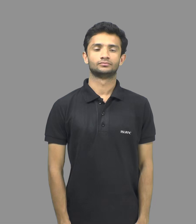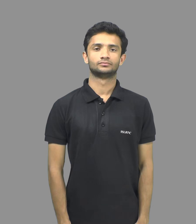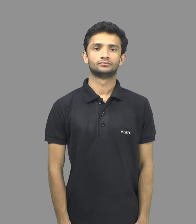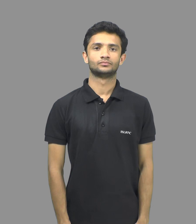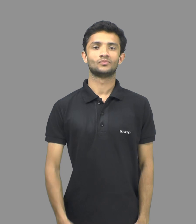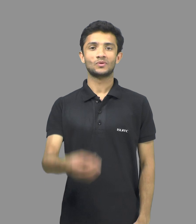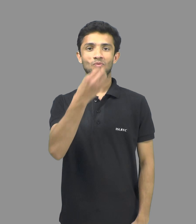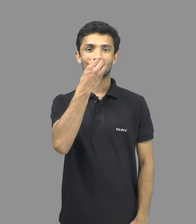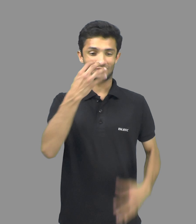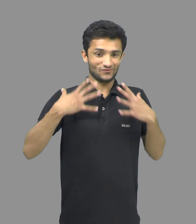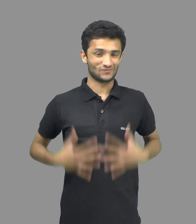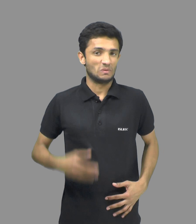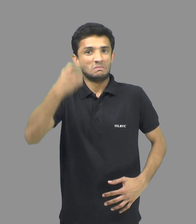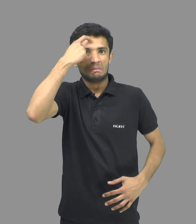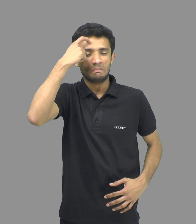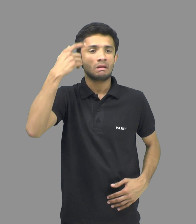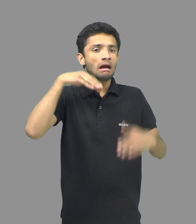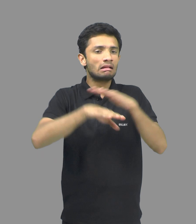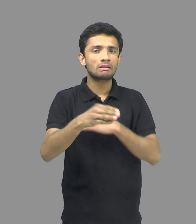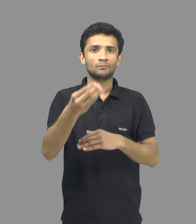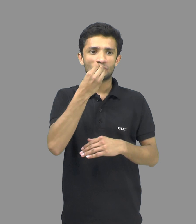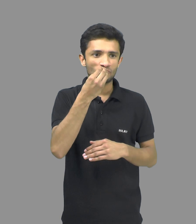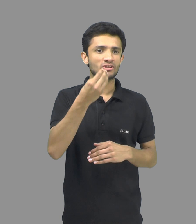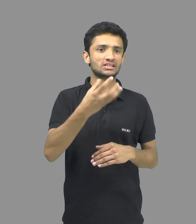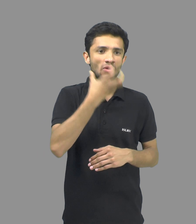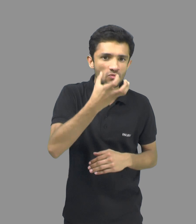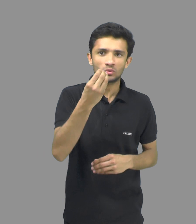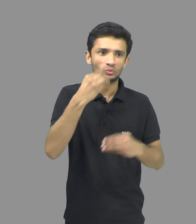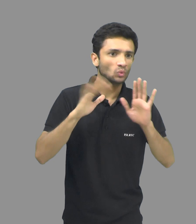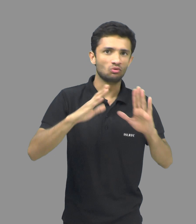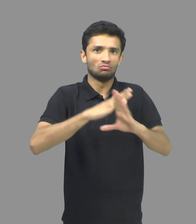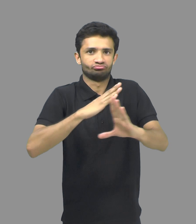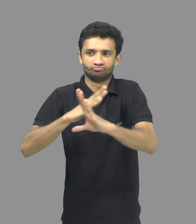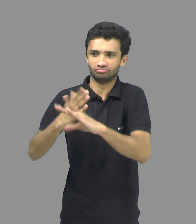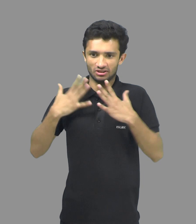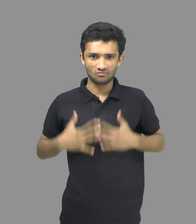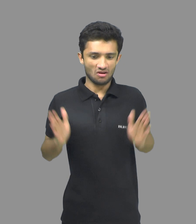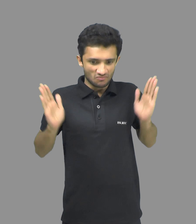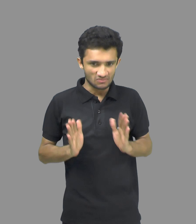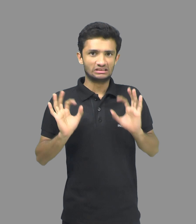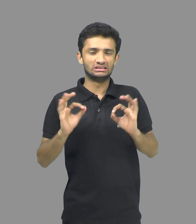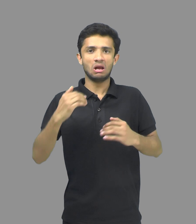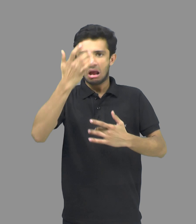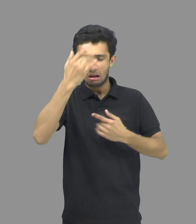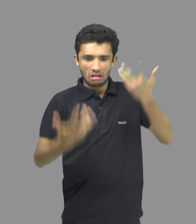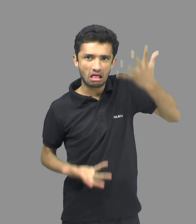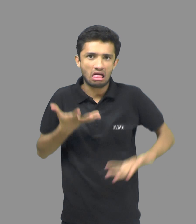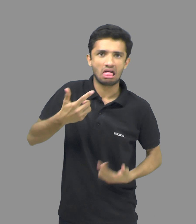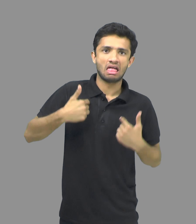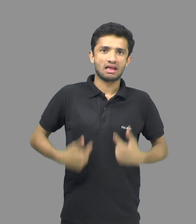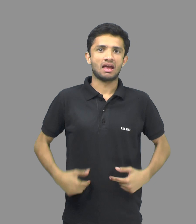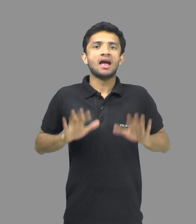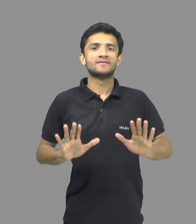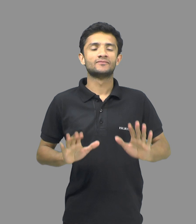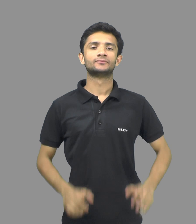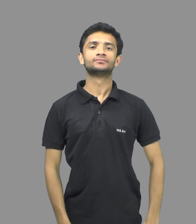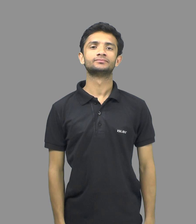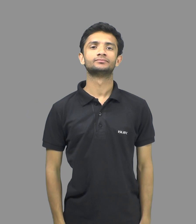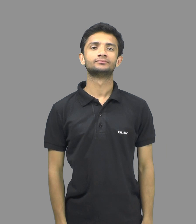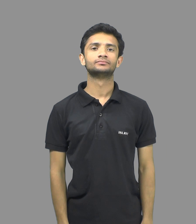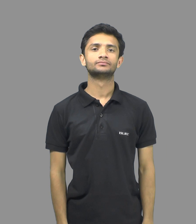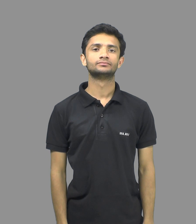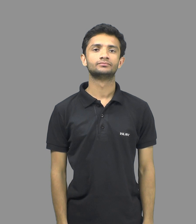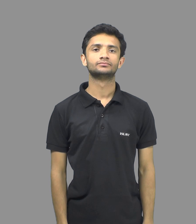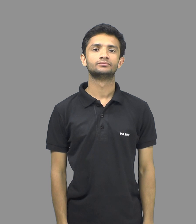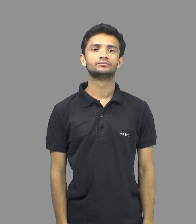Diet